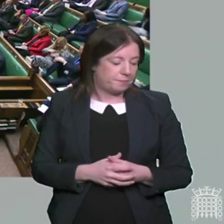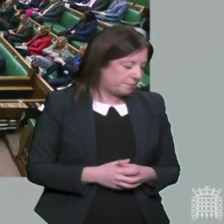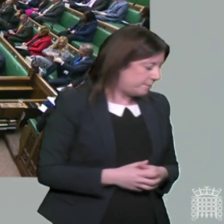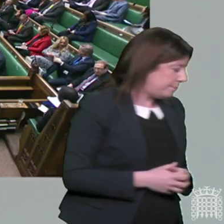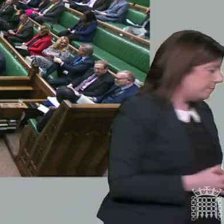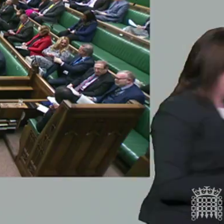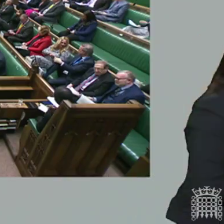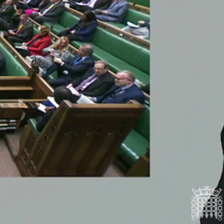Does my right honourable Friend agree that one of the most